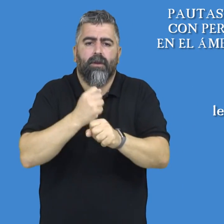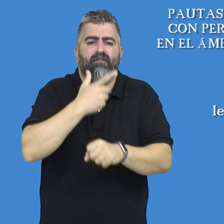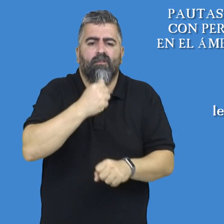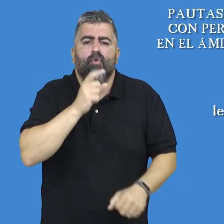fácil